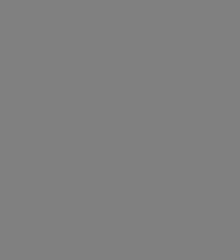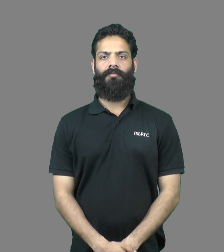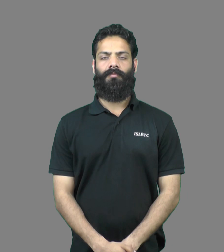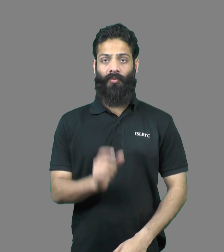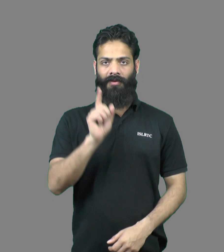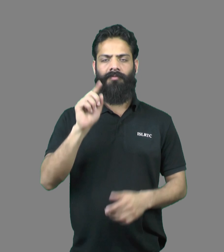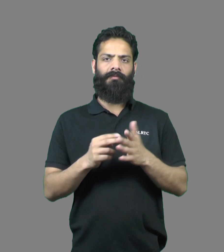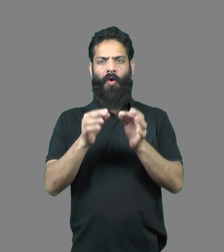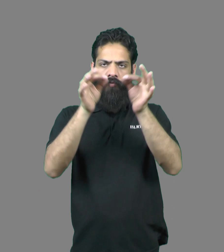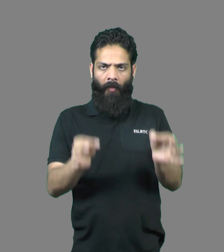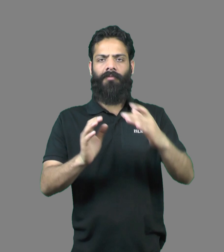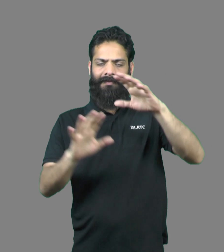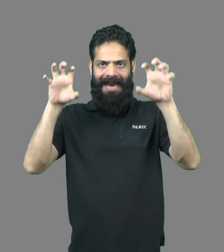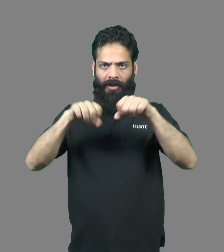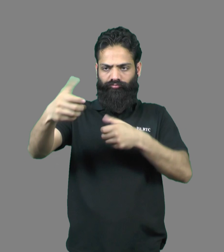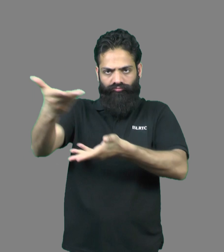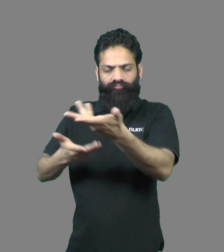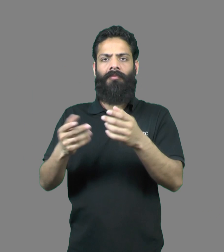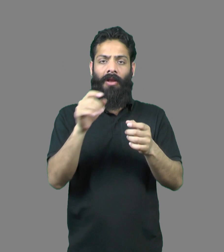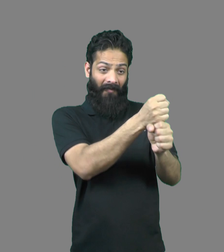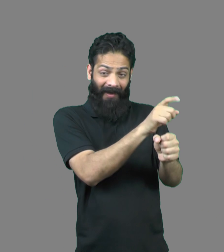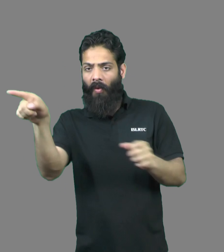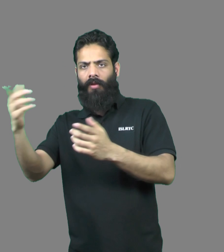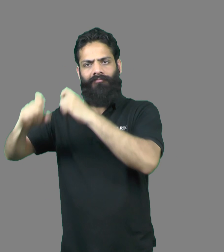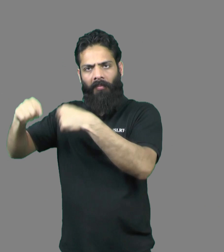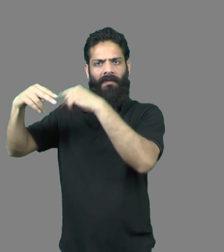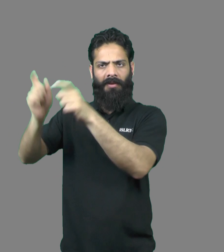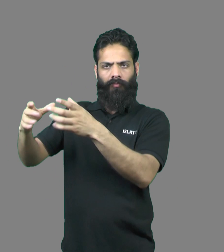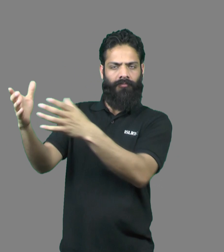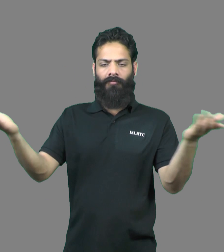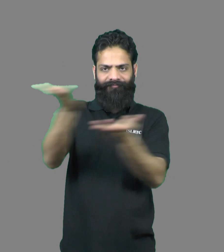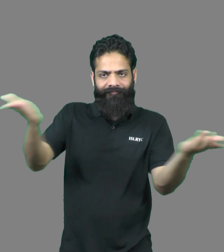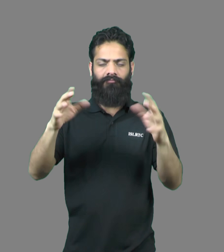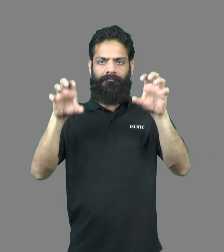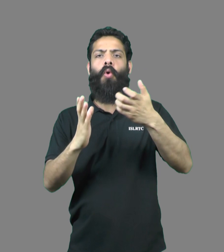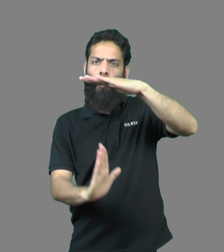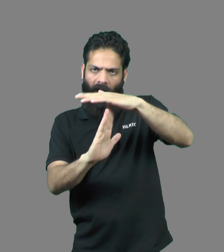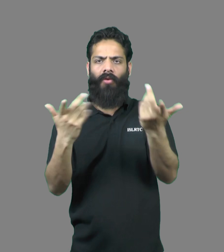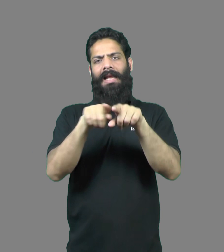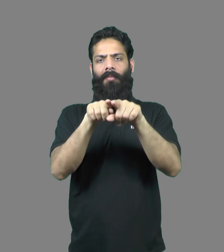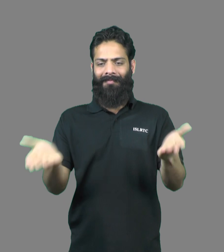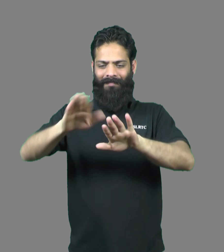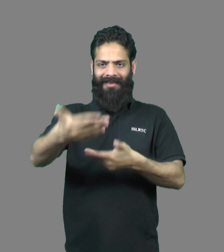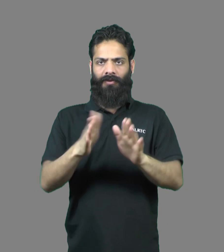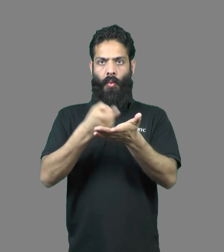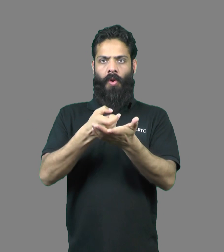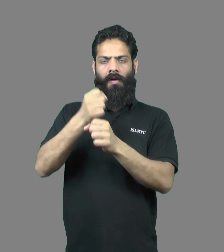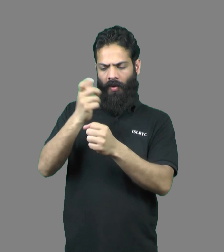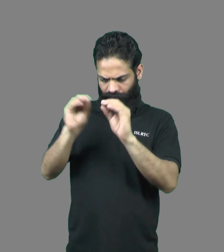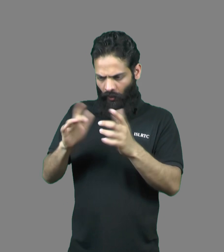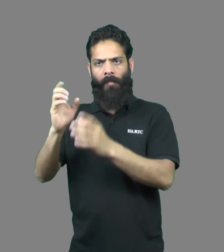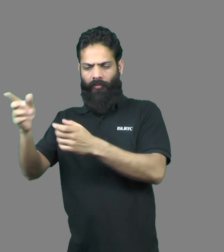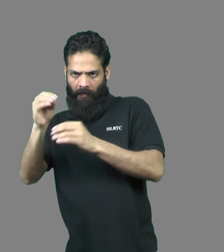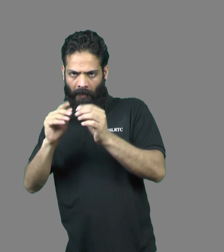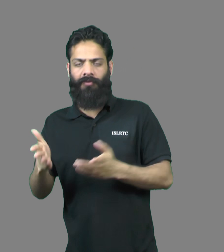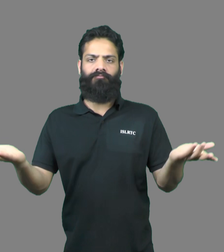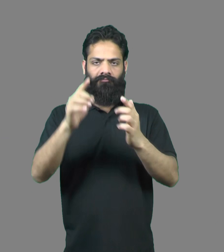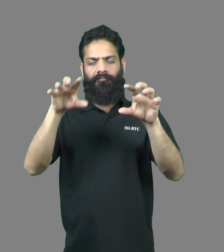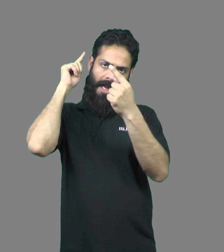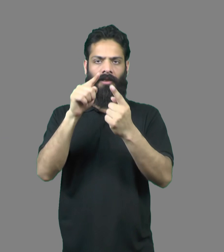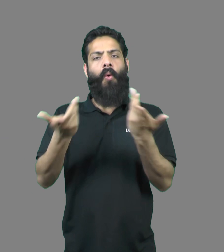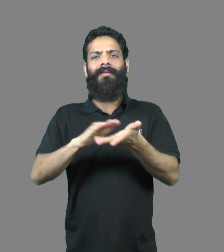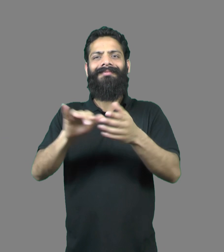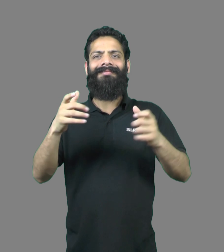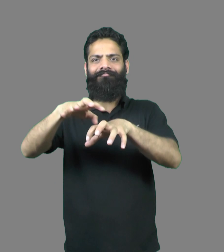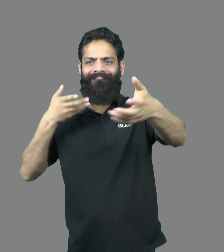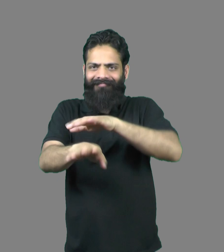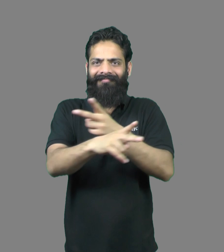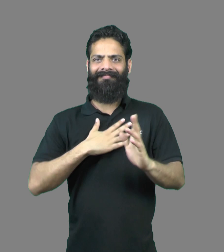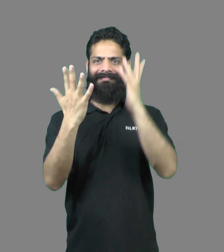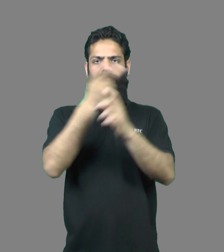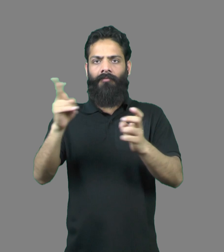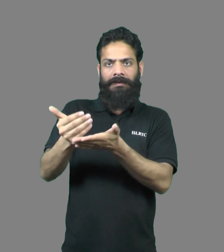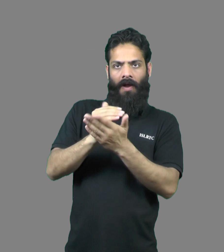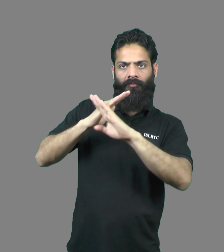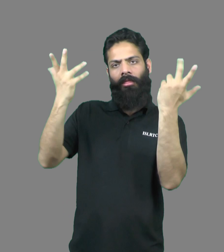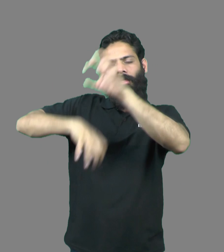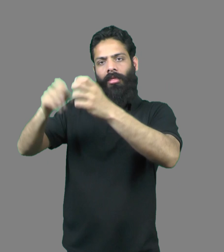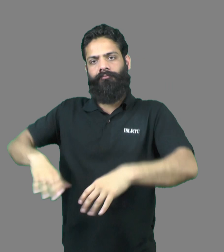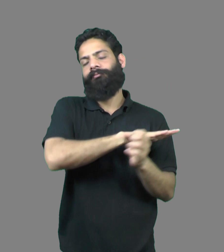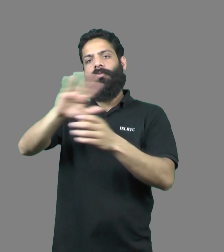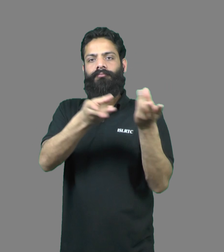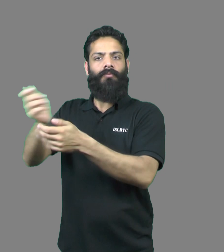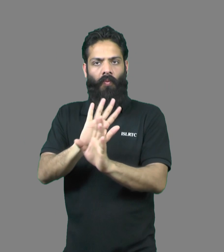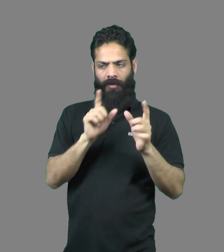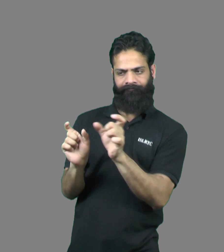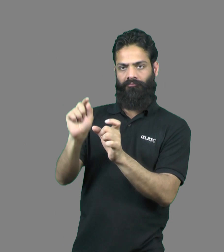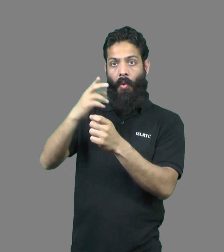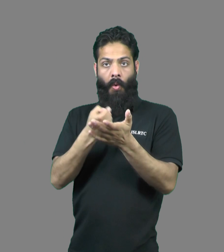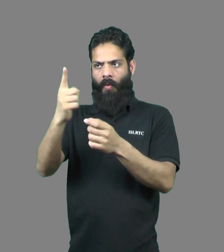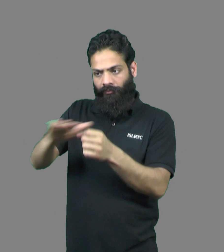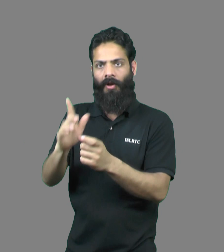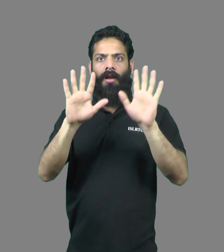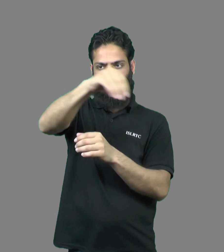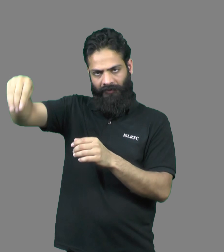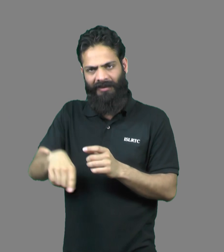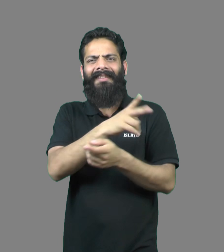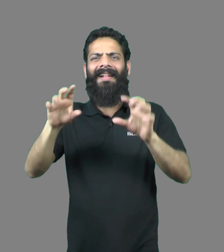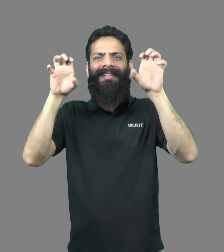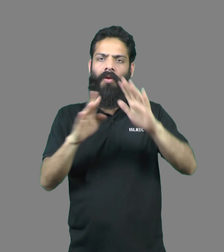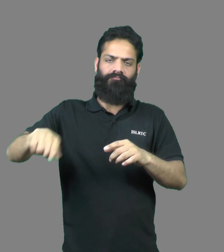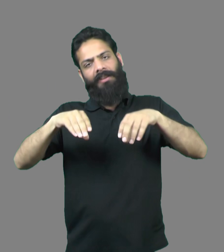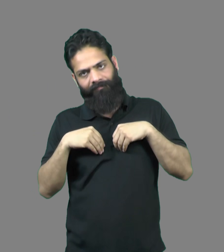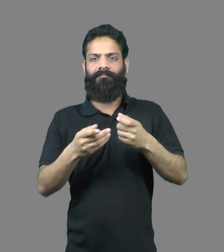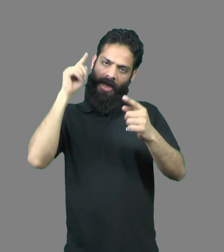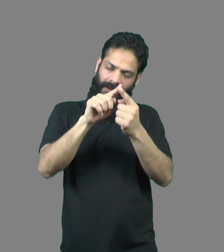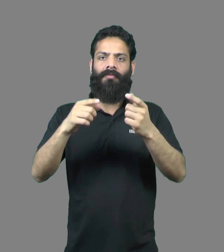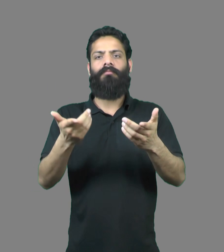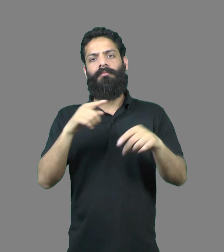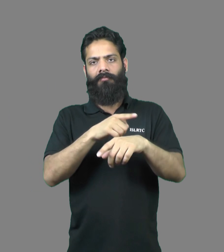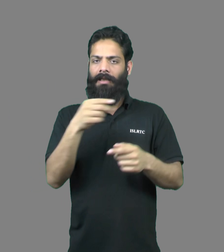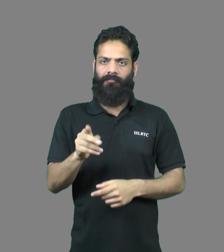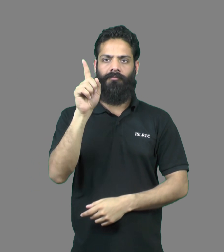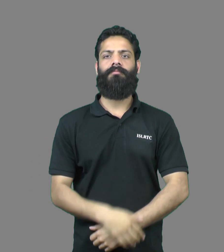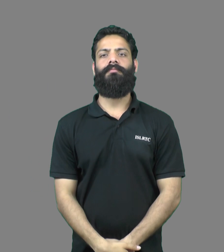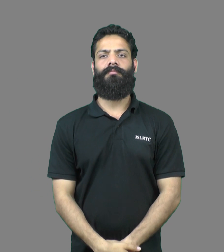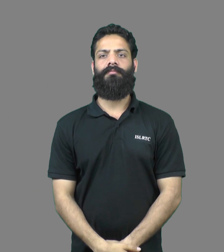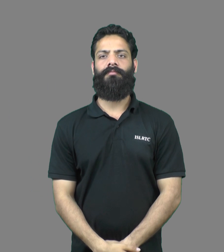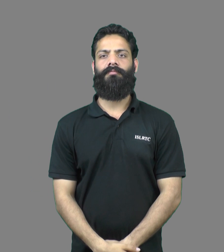Covenants